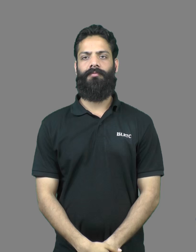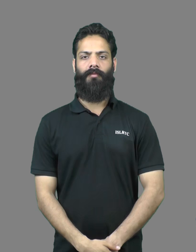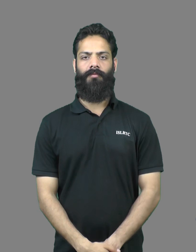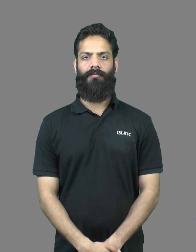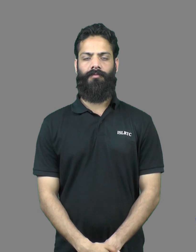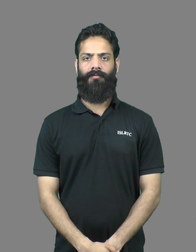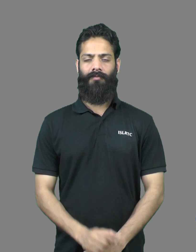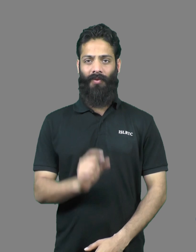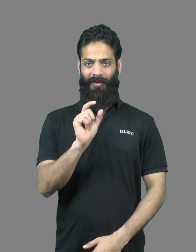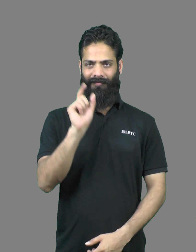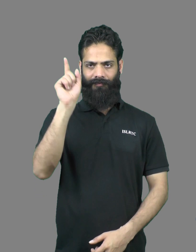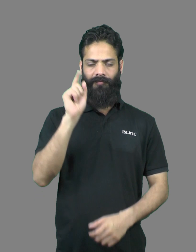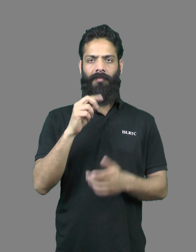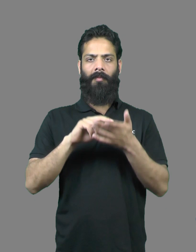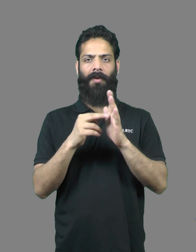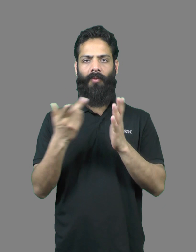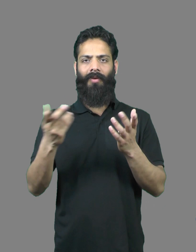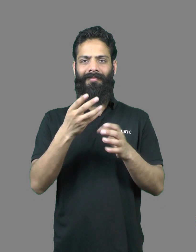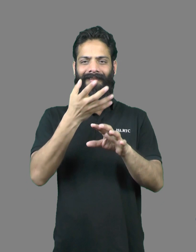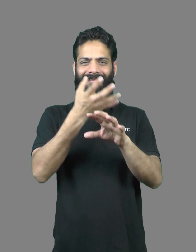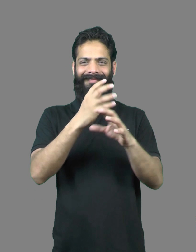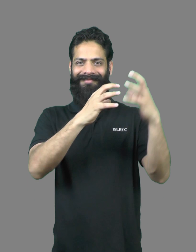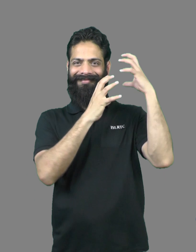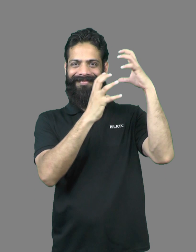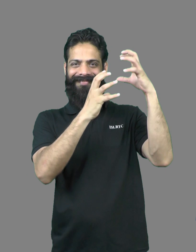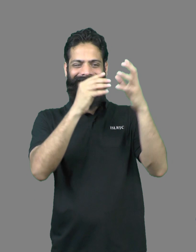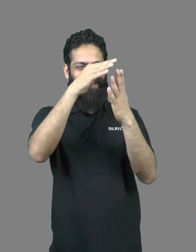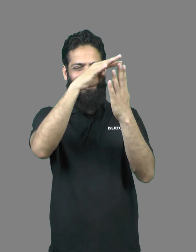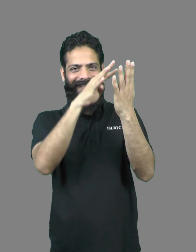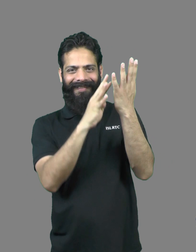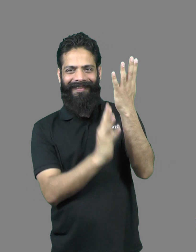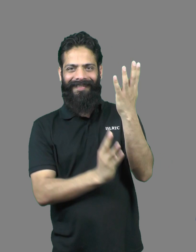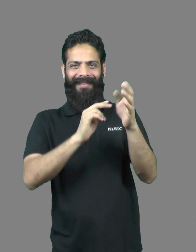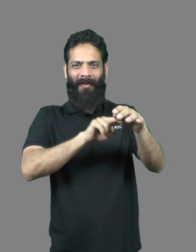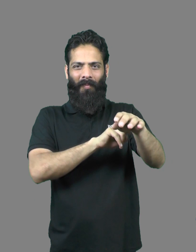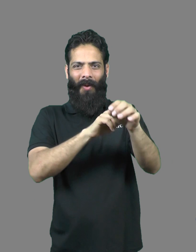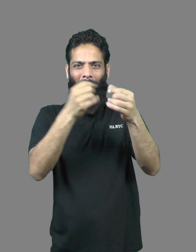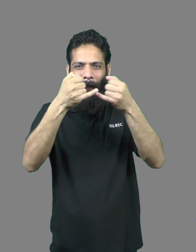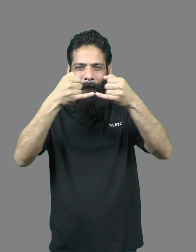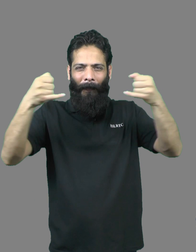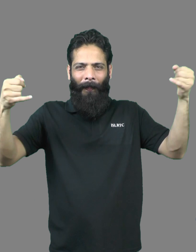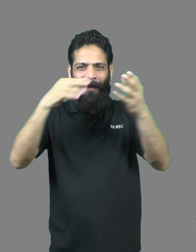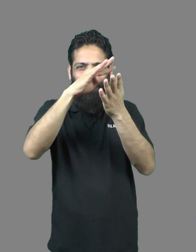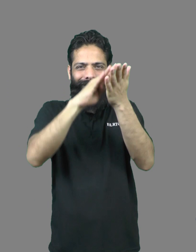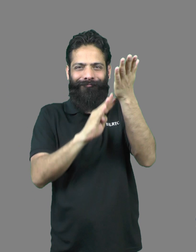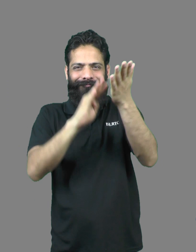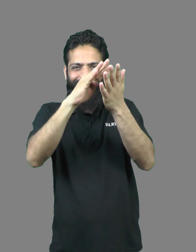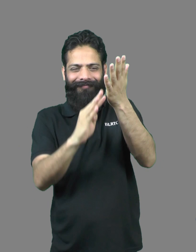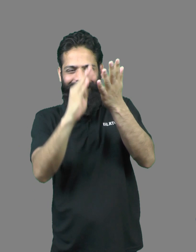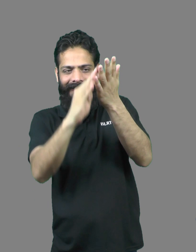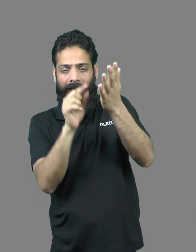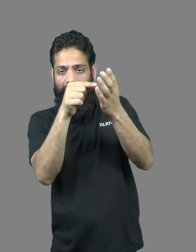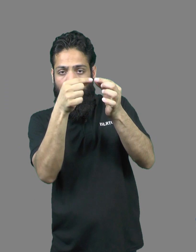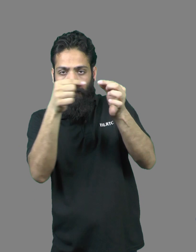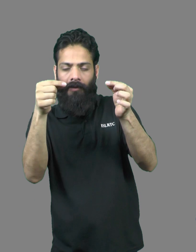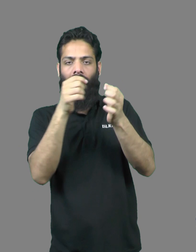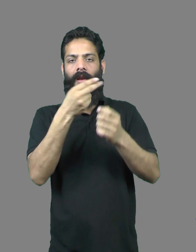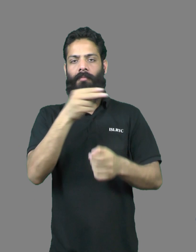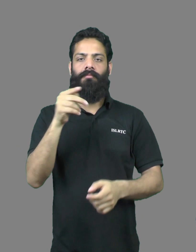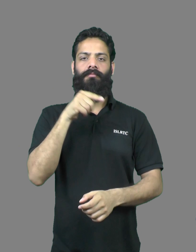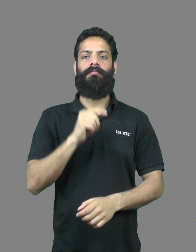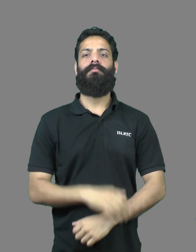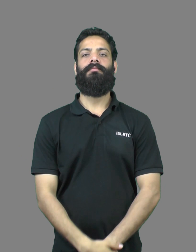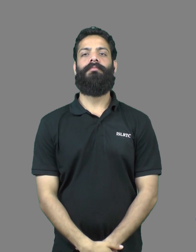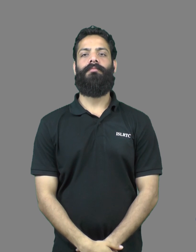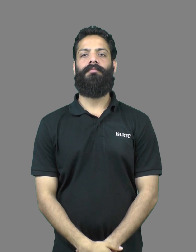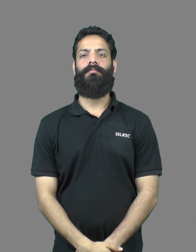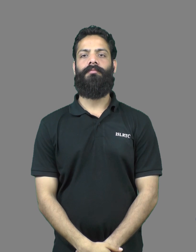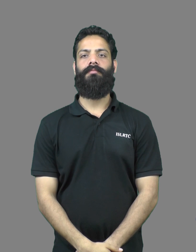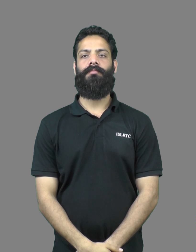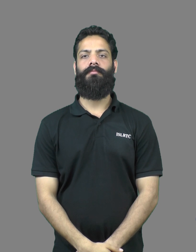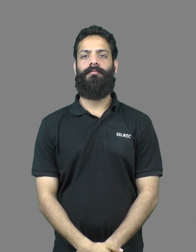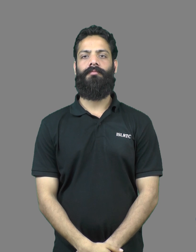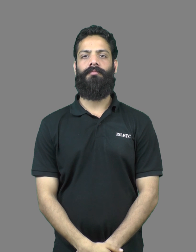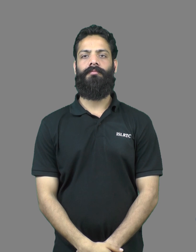Coir